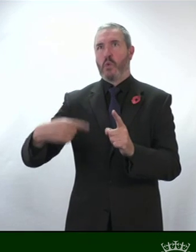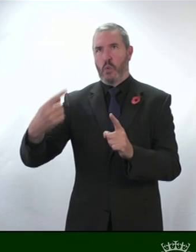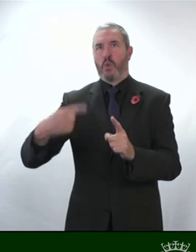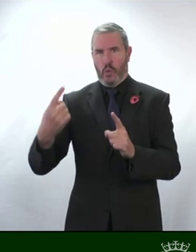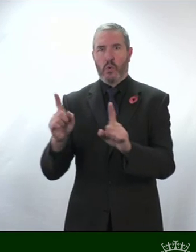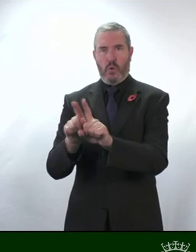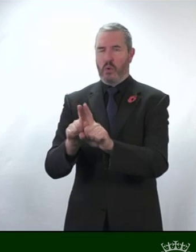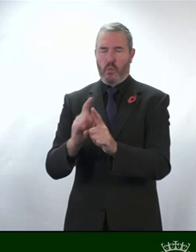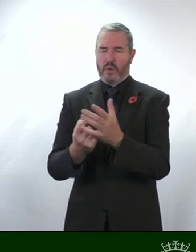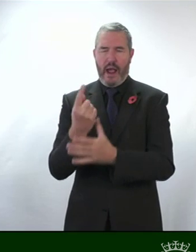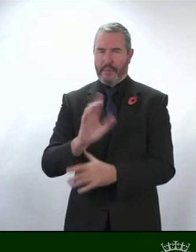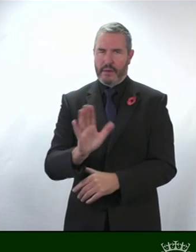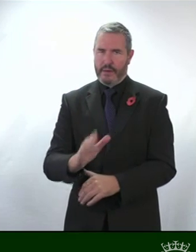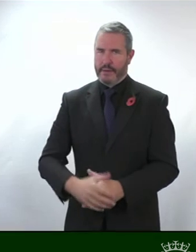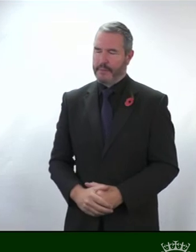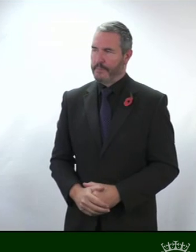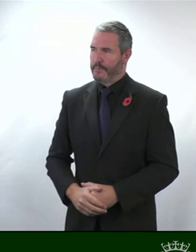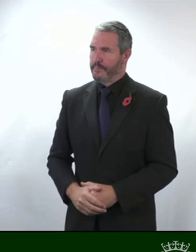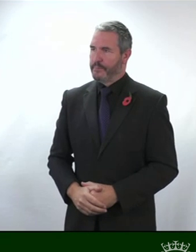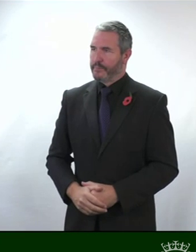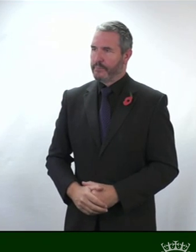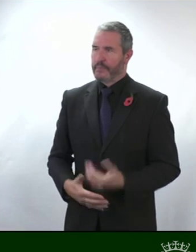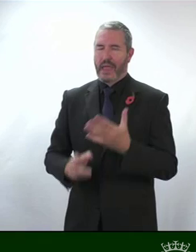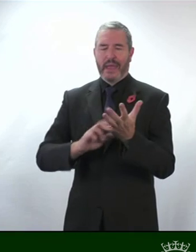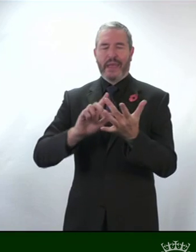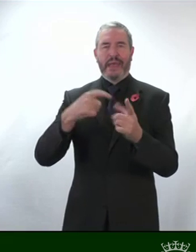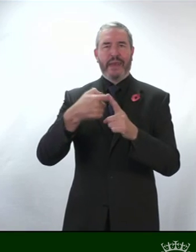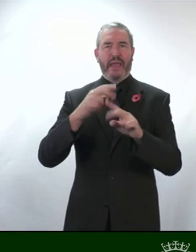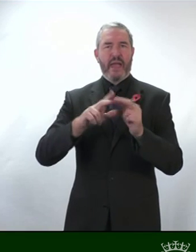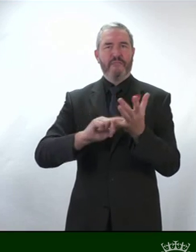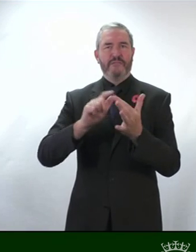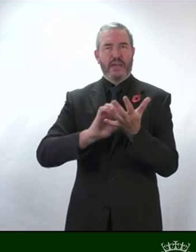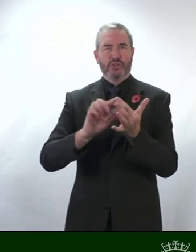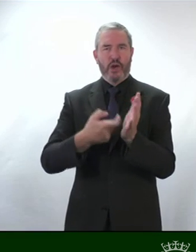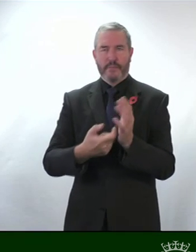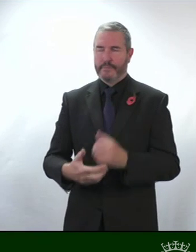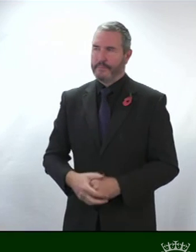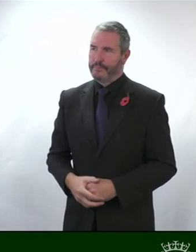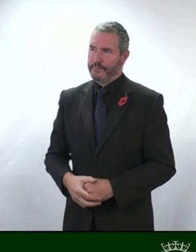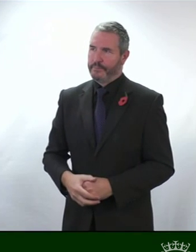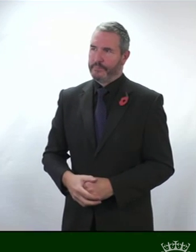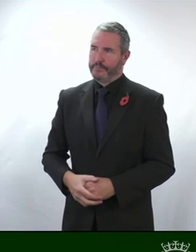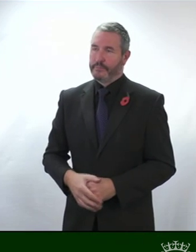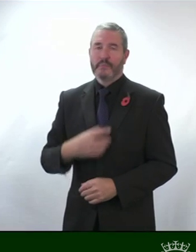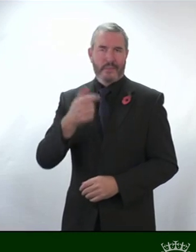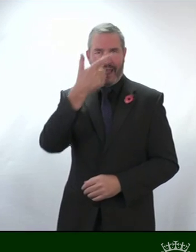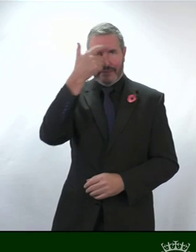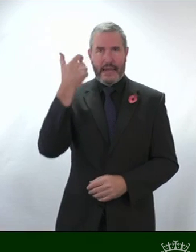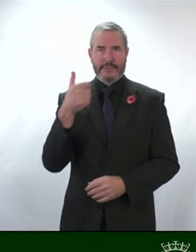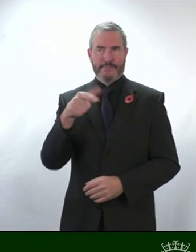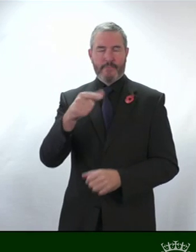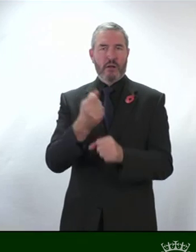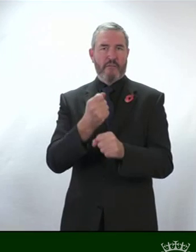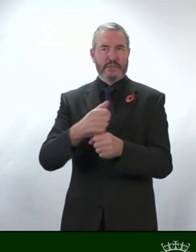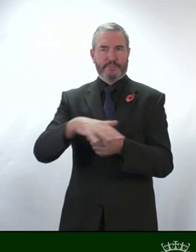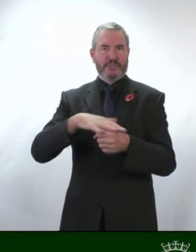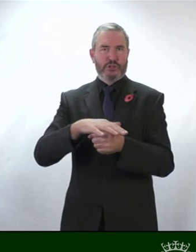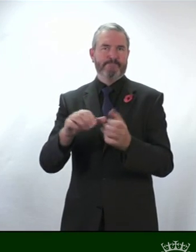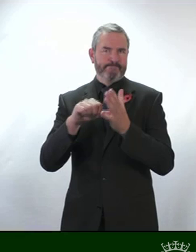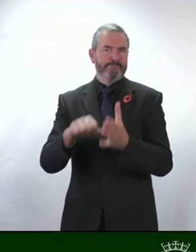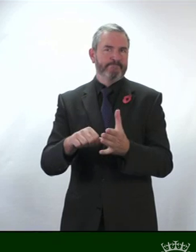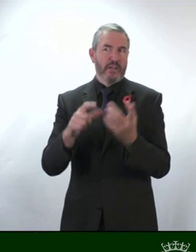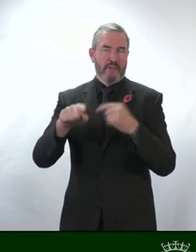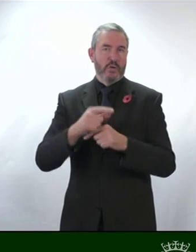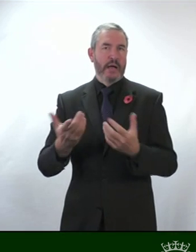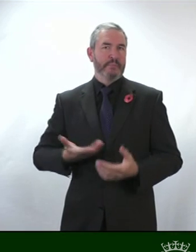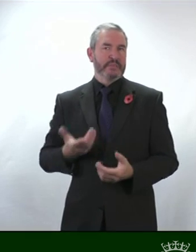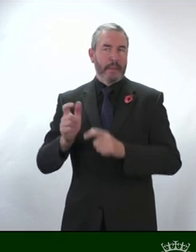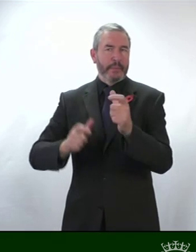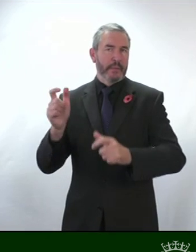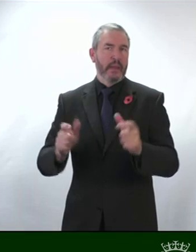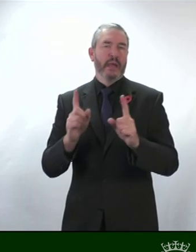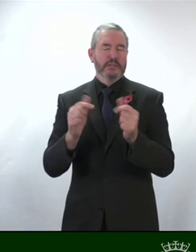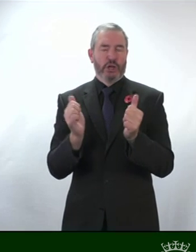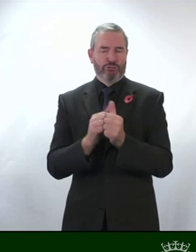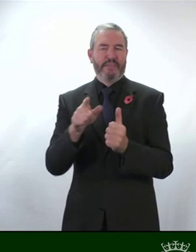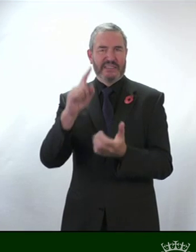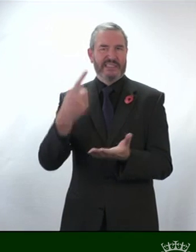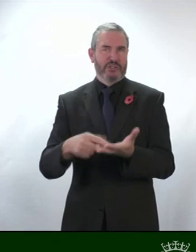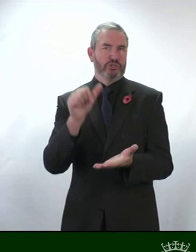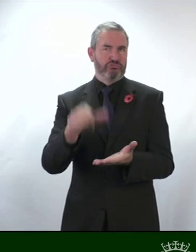I understand the position that the Government are in today, and although it is desperately hard for people and businesses, I agree that these measures are the right decision.